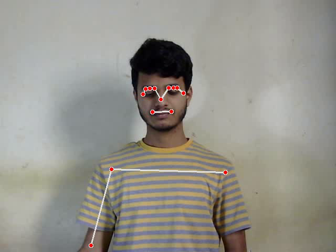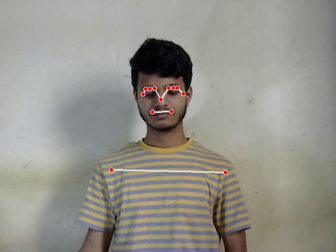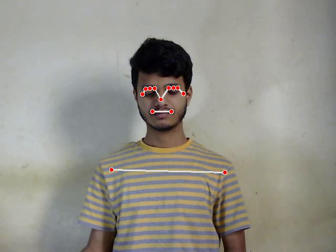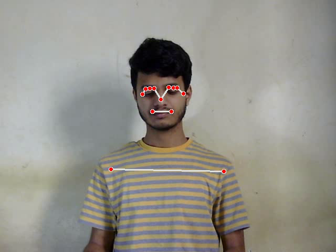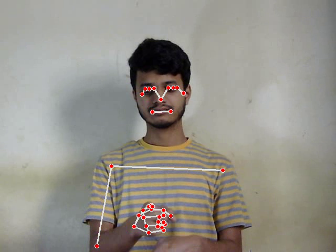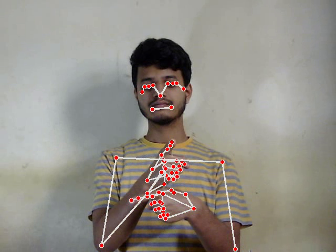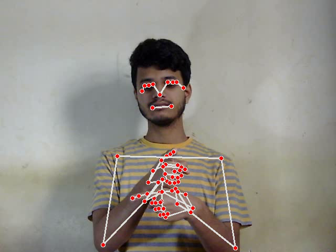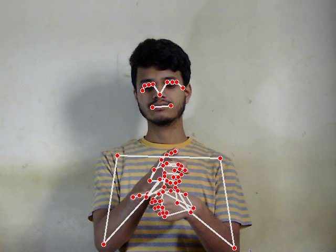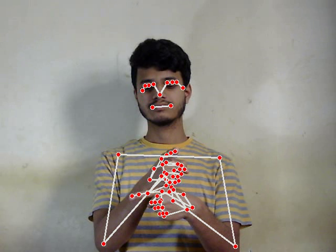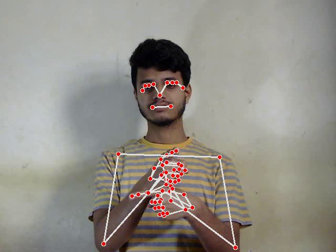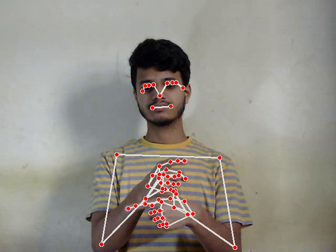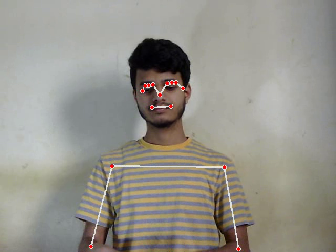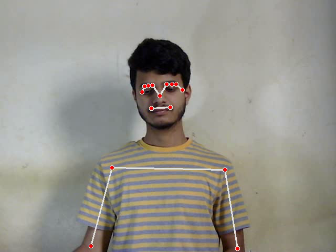right